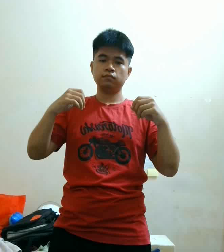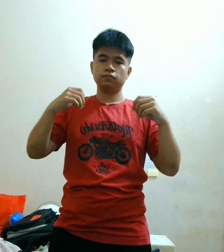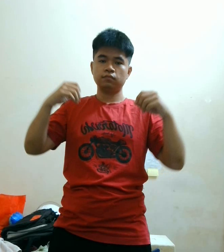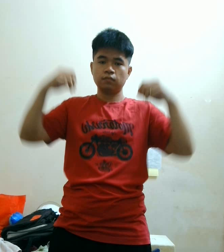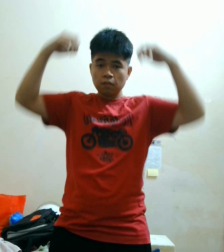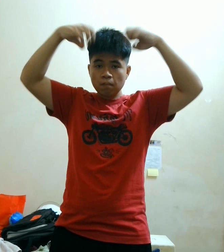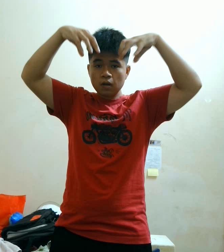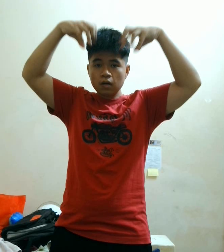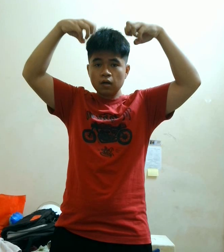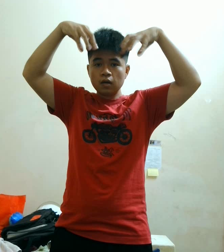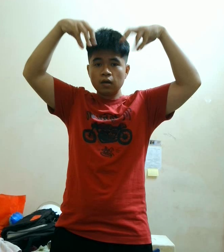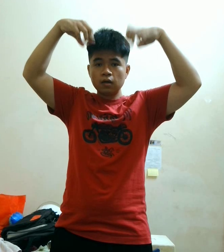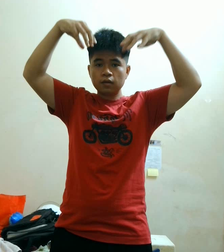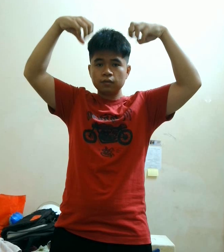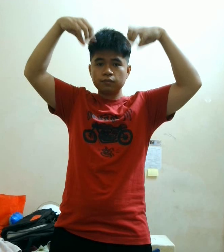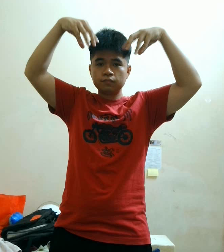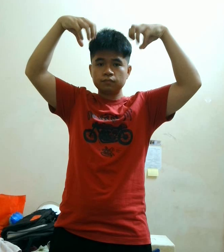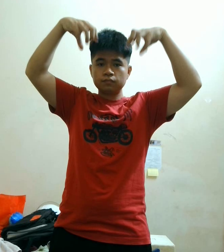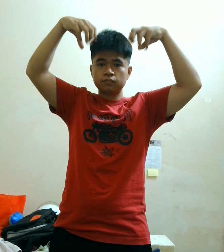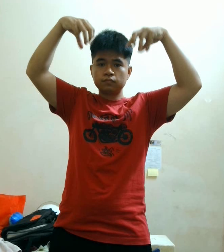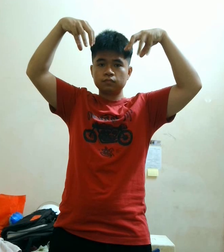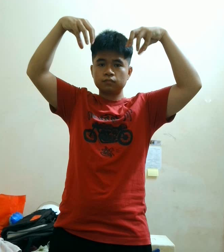mua